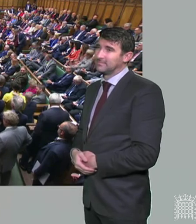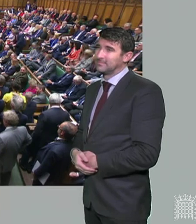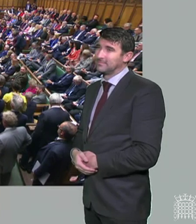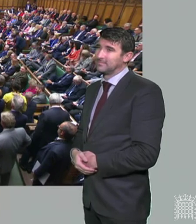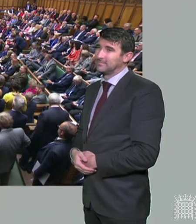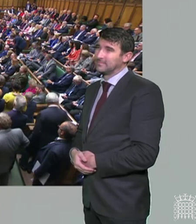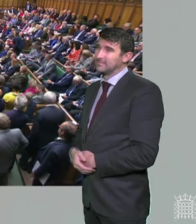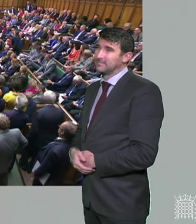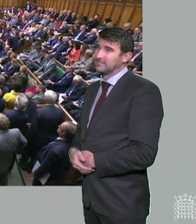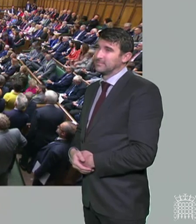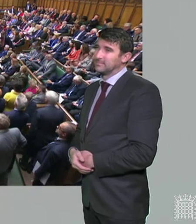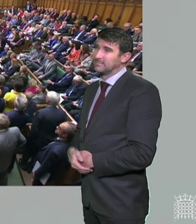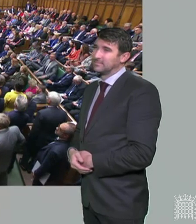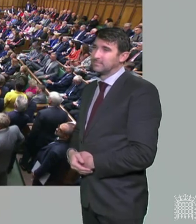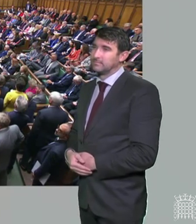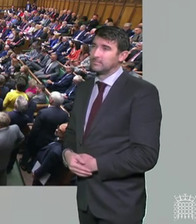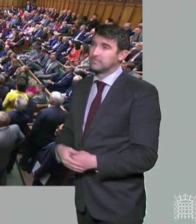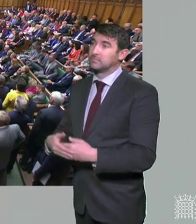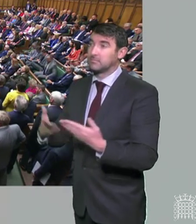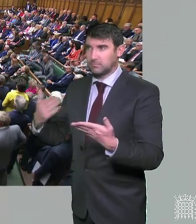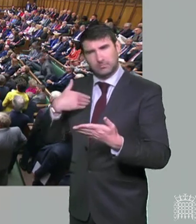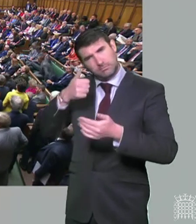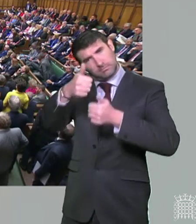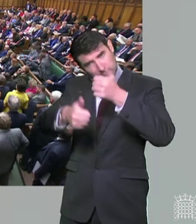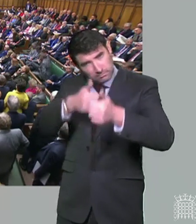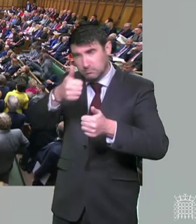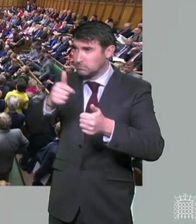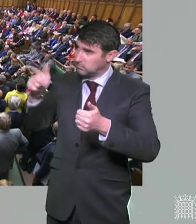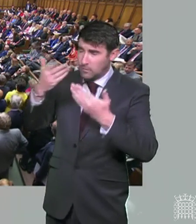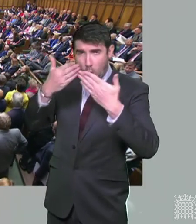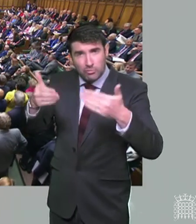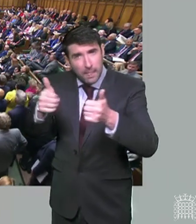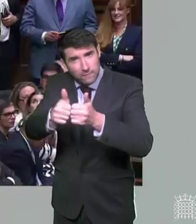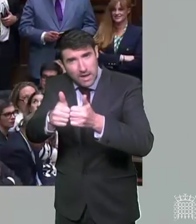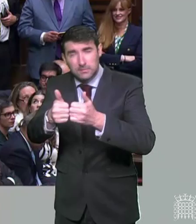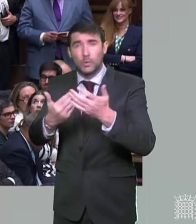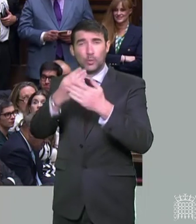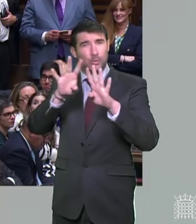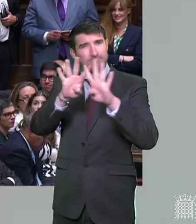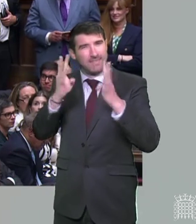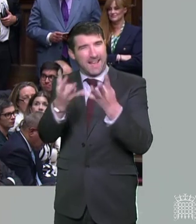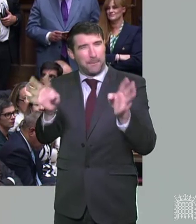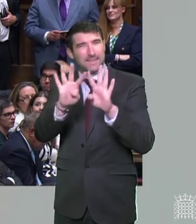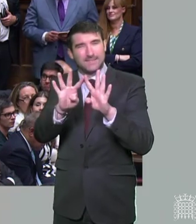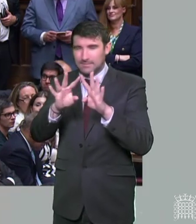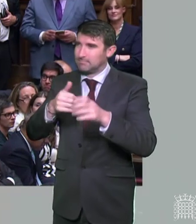I would like to congratulate my right honourable Friend and her whole Front Bench, and wish them every success in the new Government.